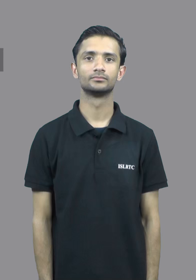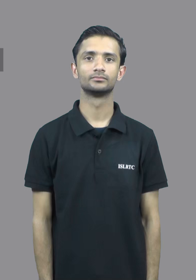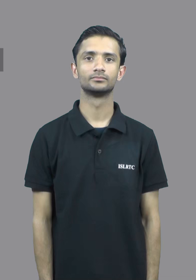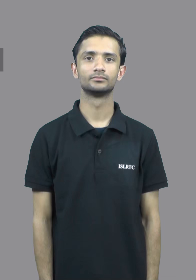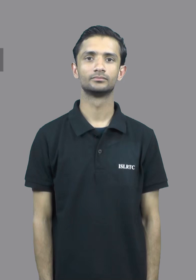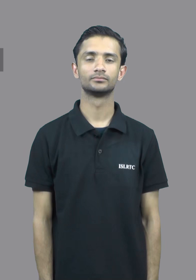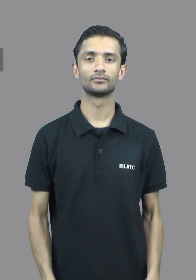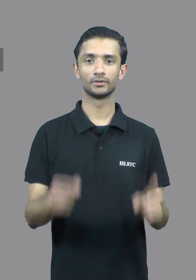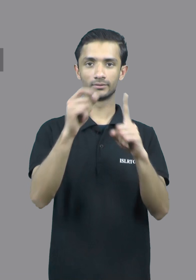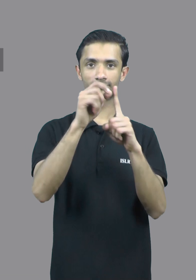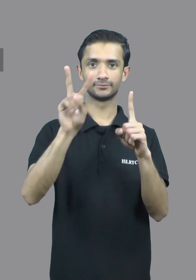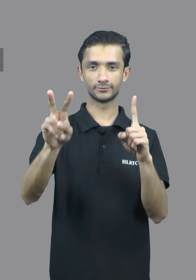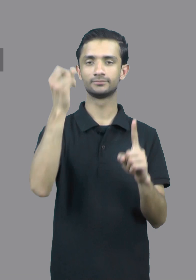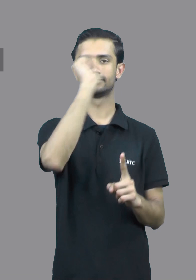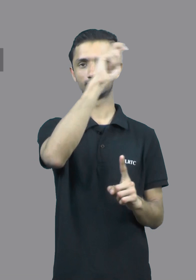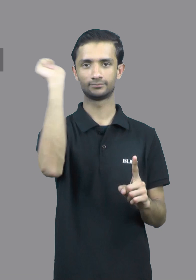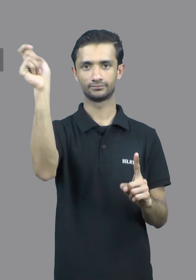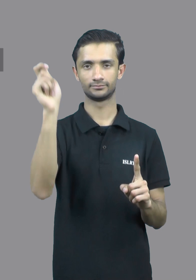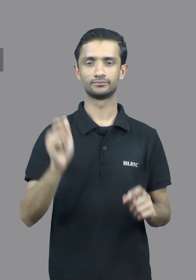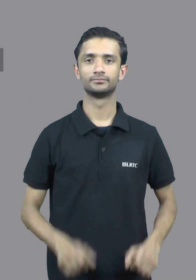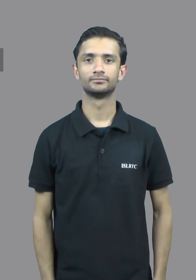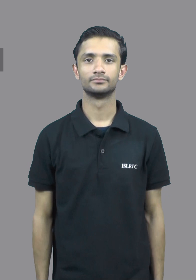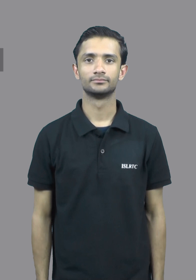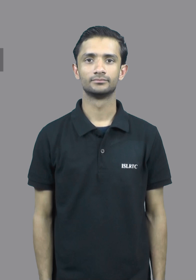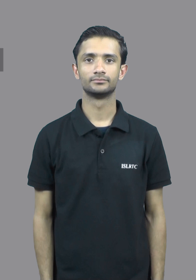Pusarla Venkata Sindhu